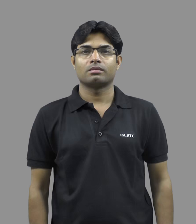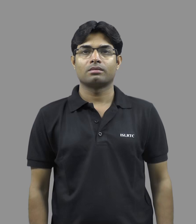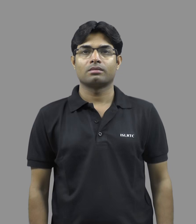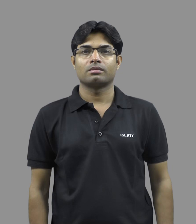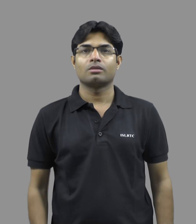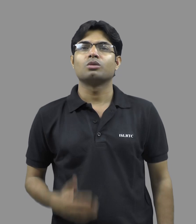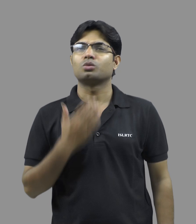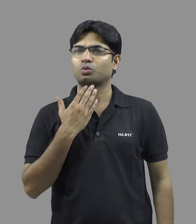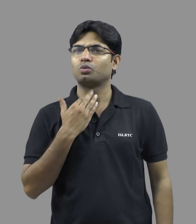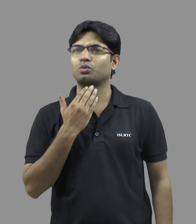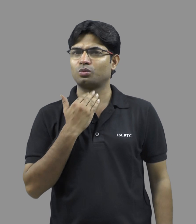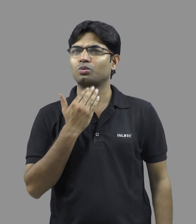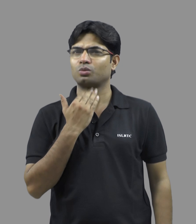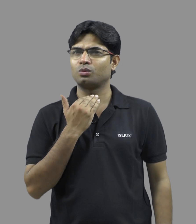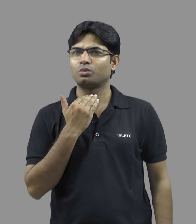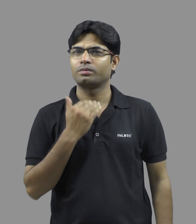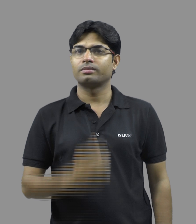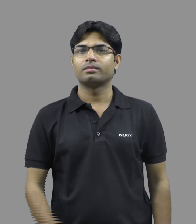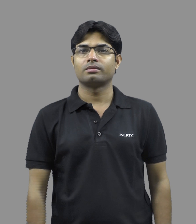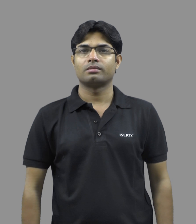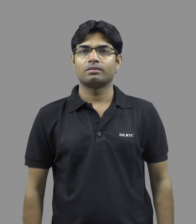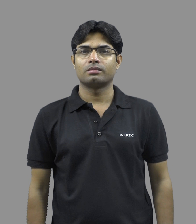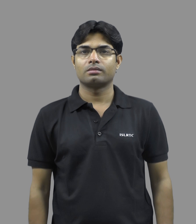Sweet (Taste)